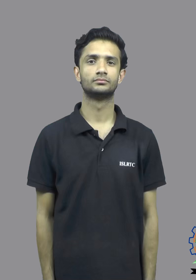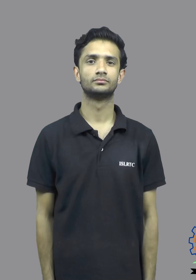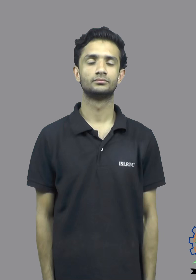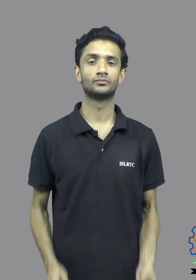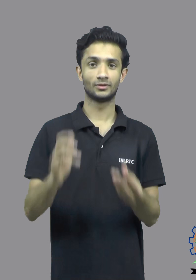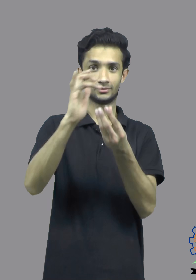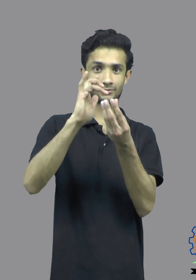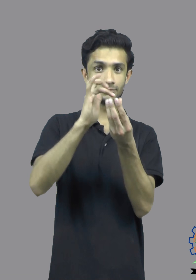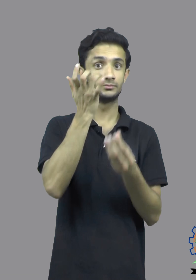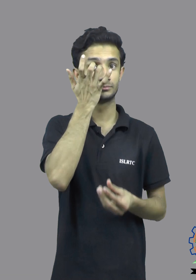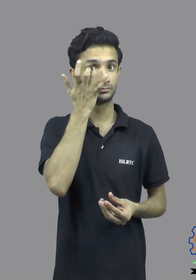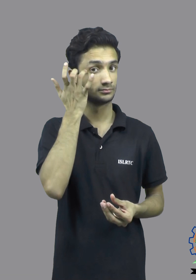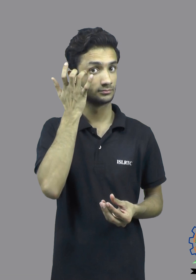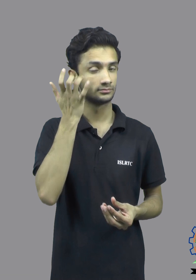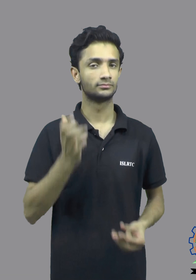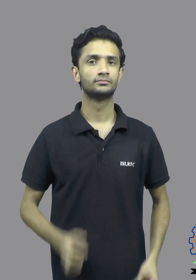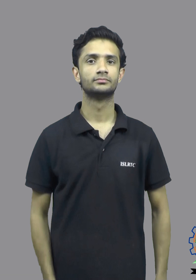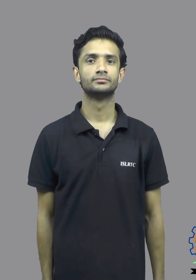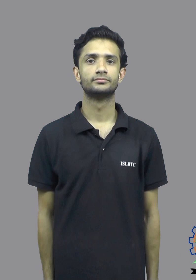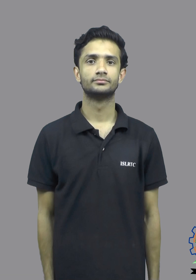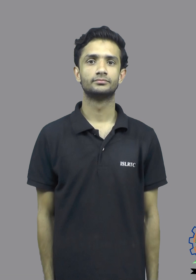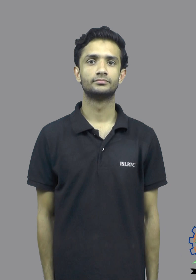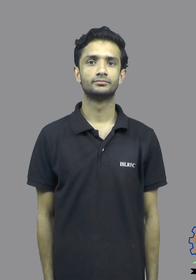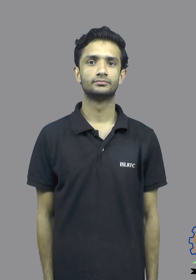Kajal